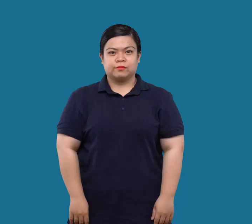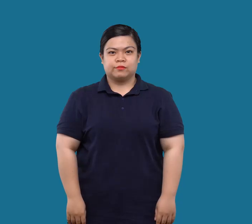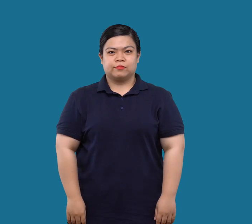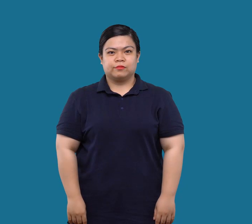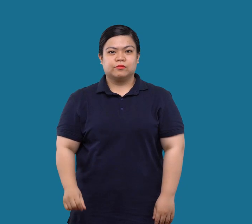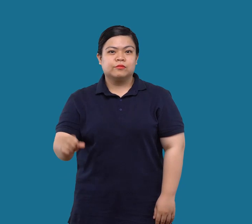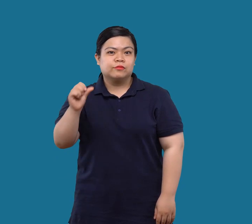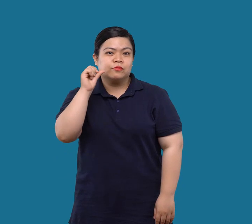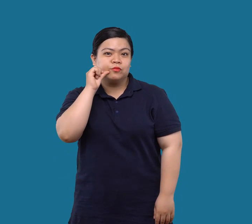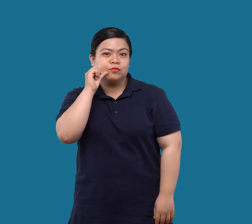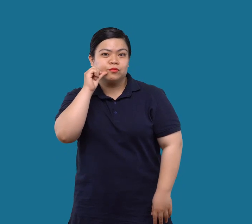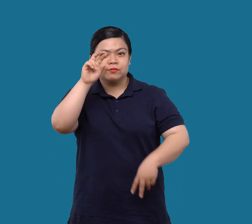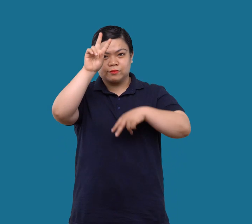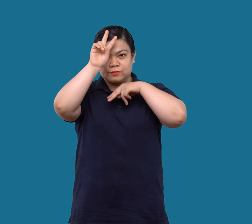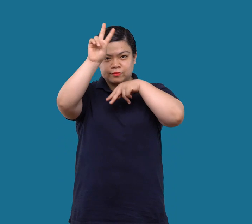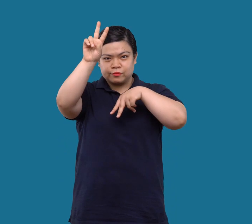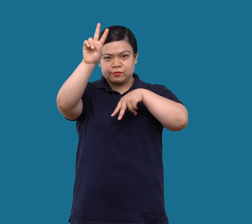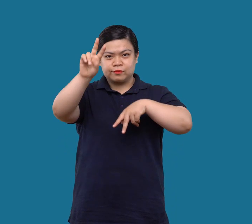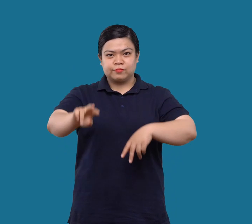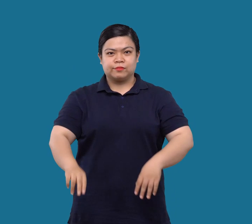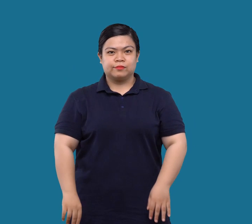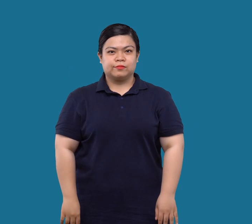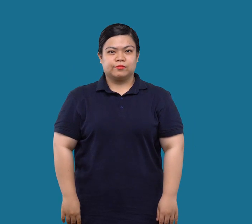sữa dê